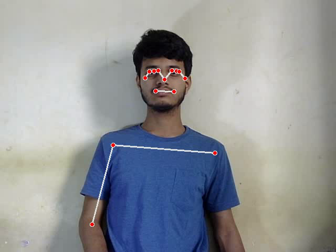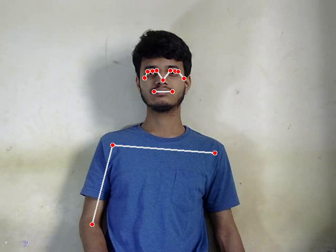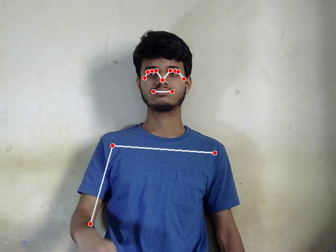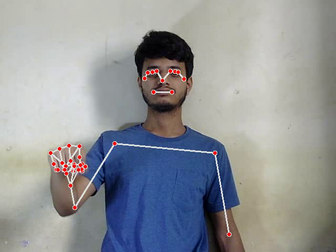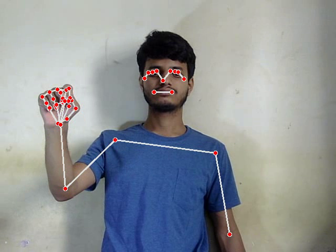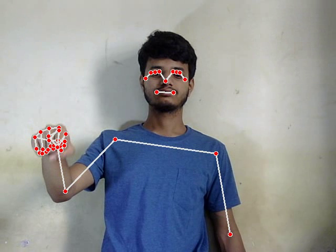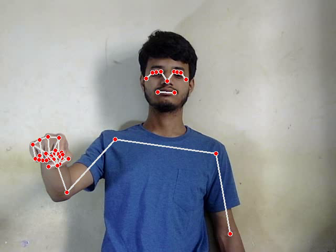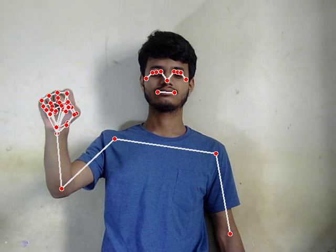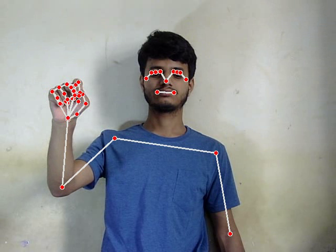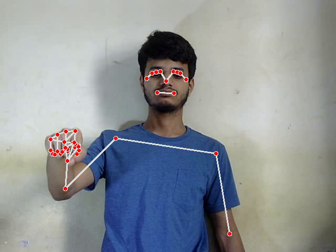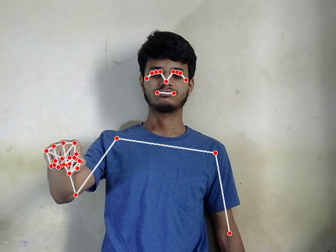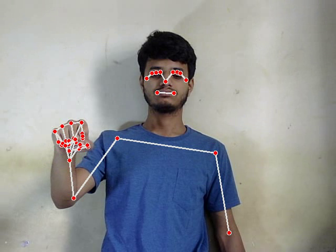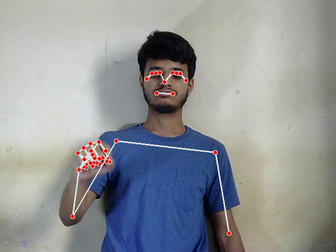yes